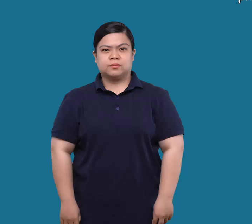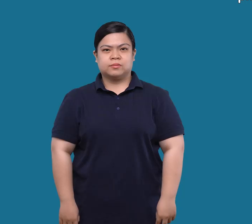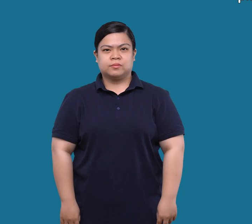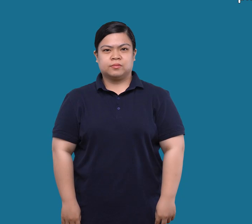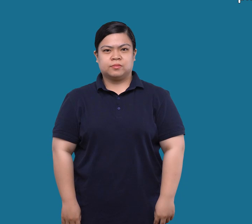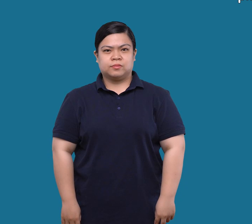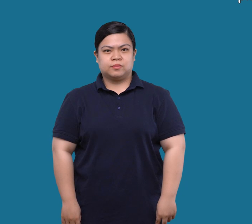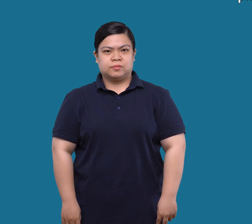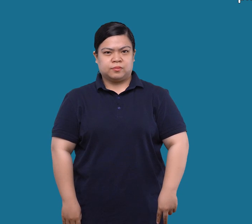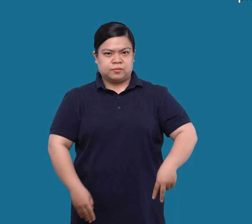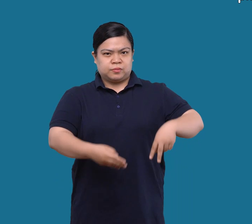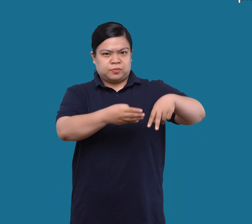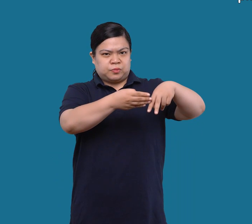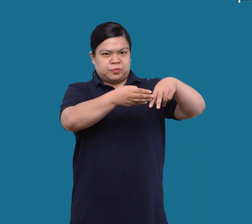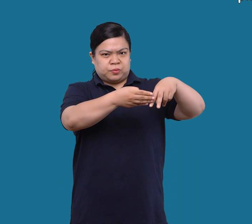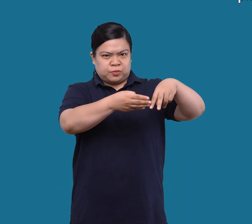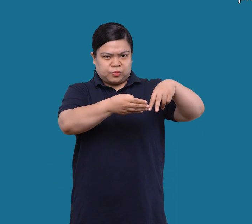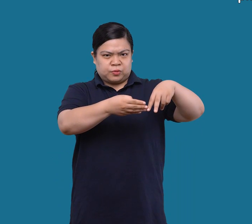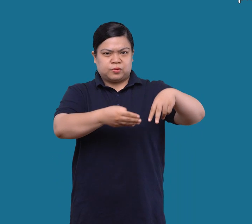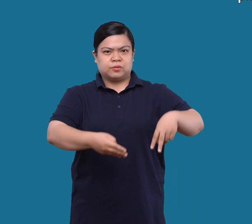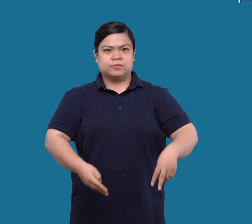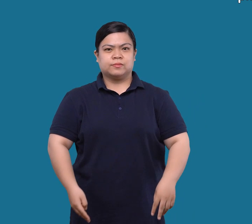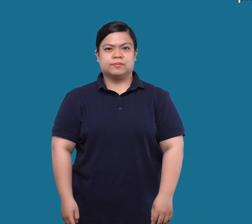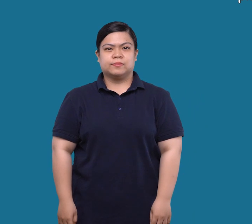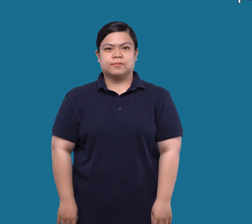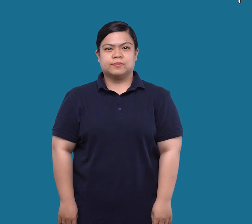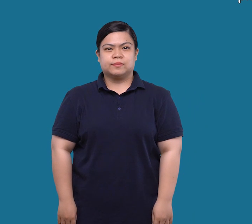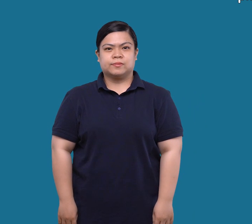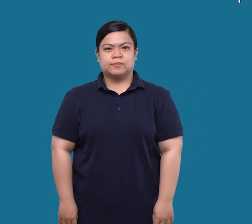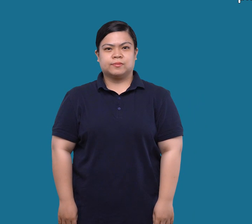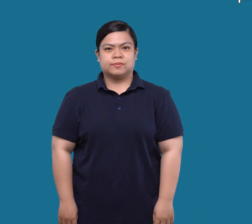phẫu thuật chân